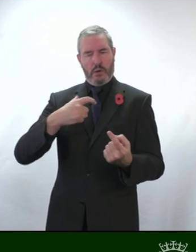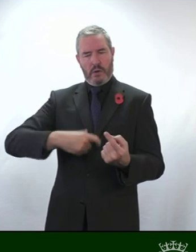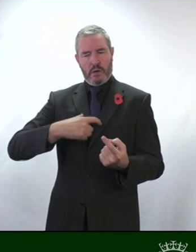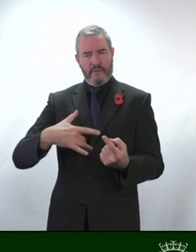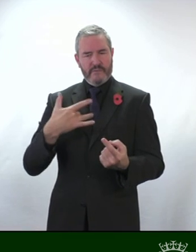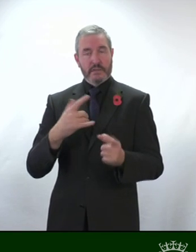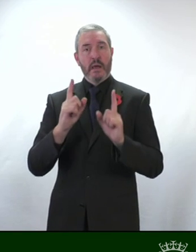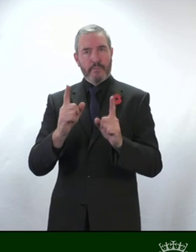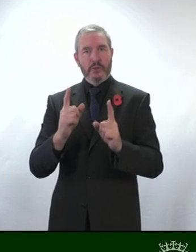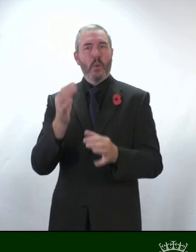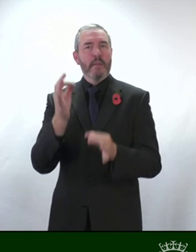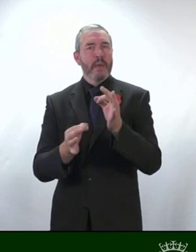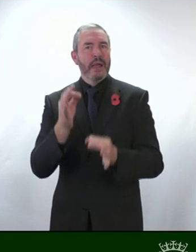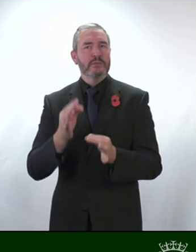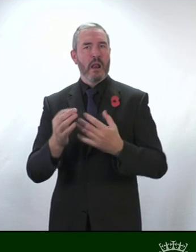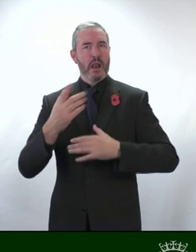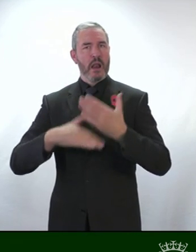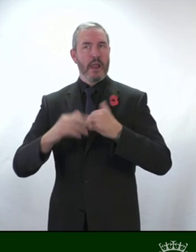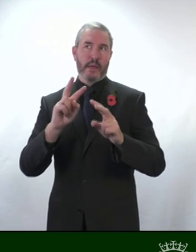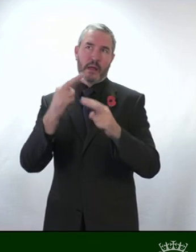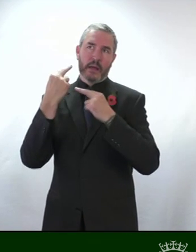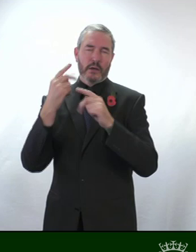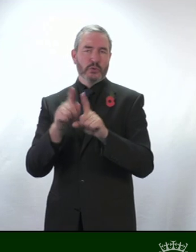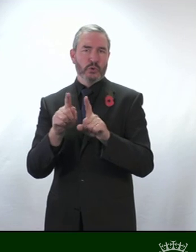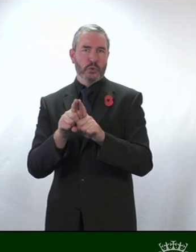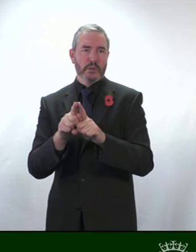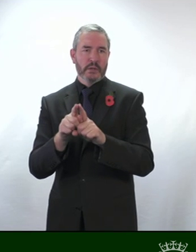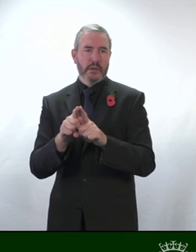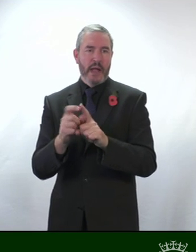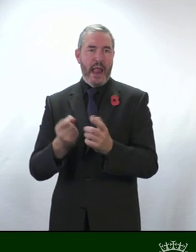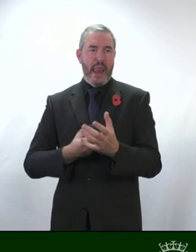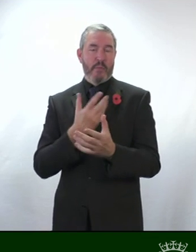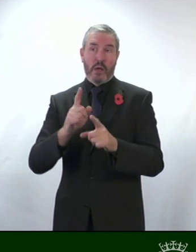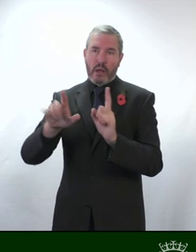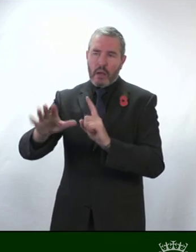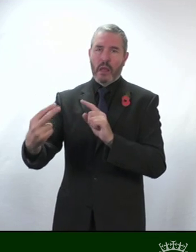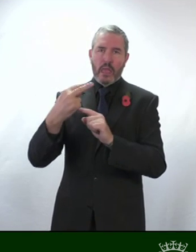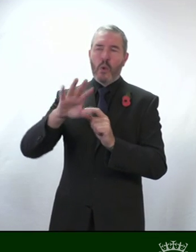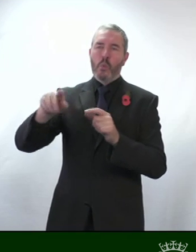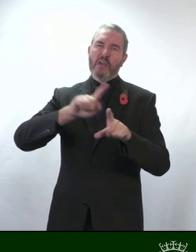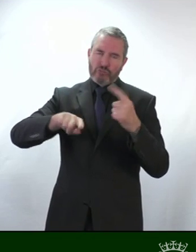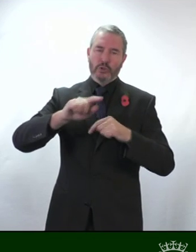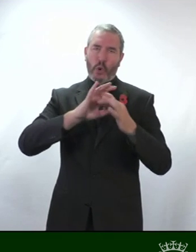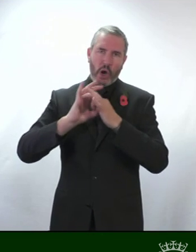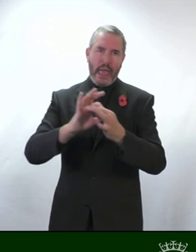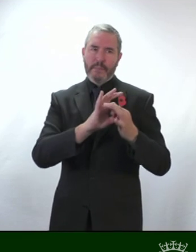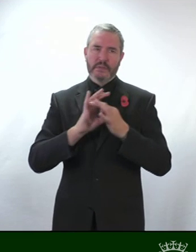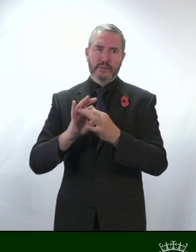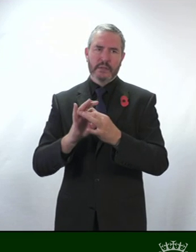While those of us with higher political morals than Captain Hindsight on the Opposition Front Bench have sought to do our collective best during recent times, what does my right hon.